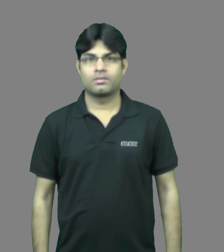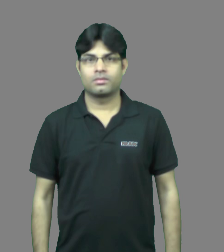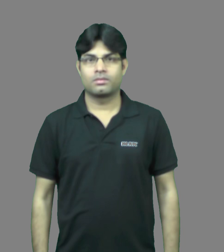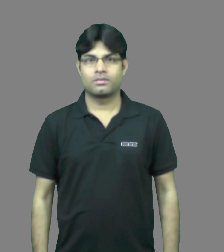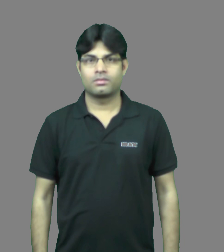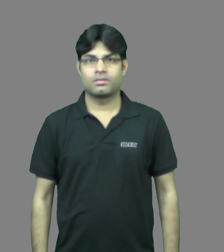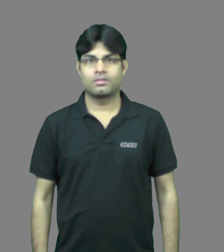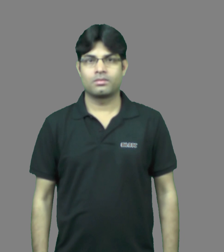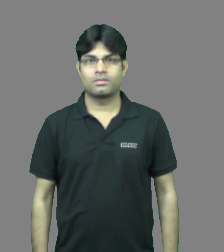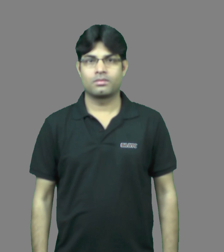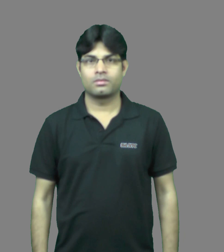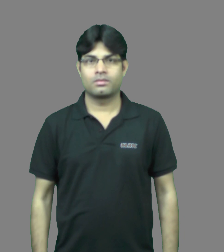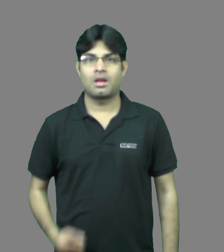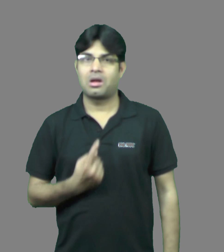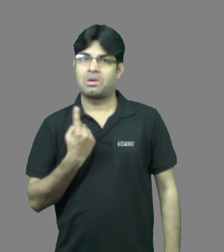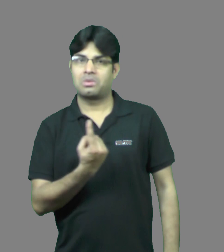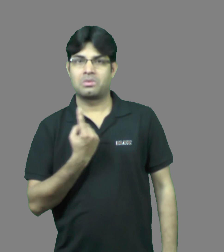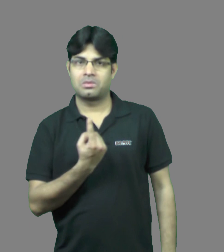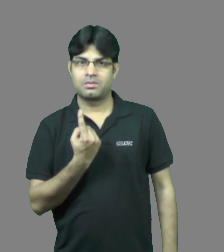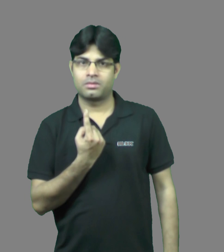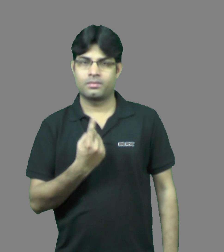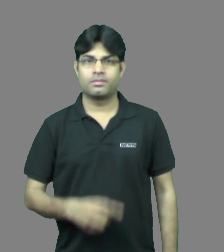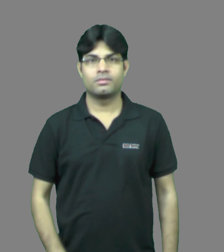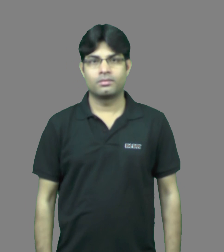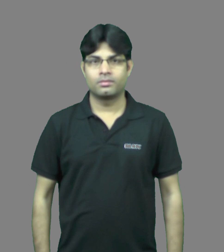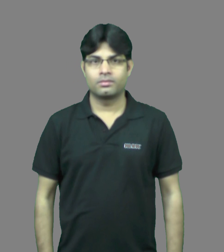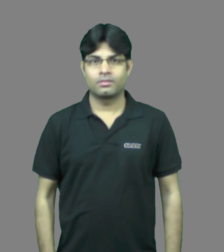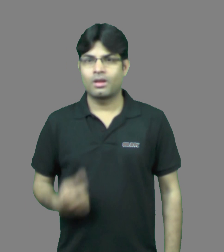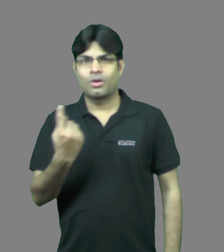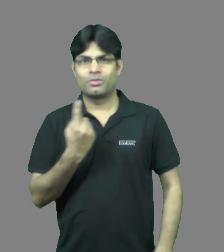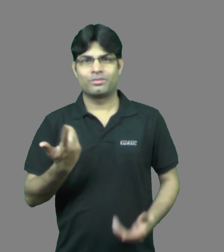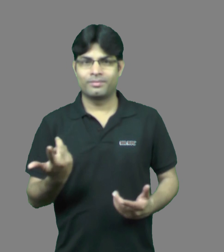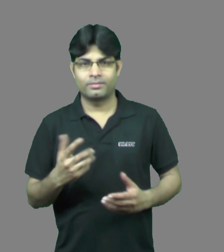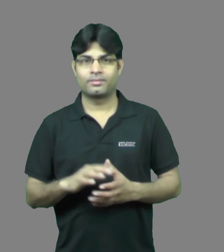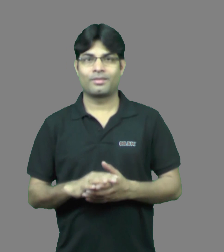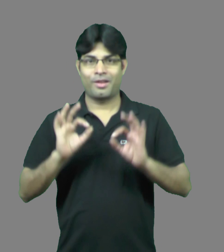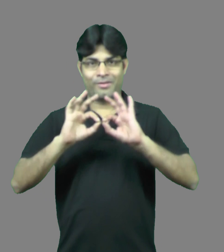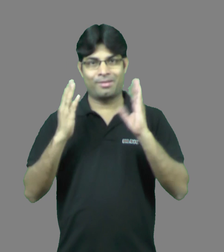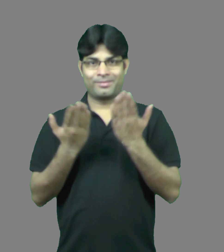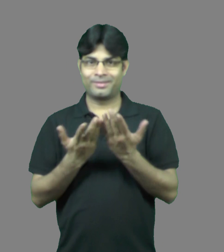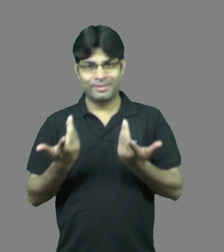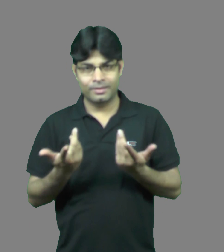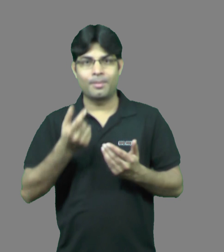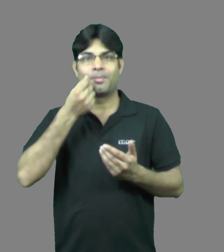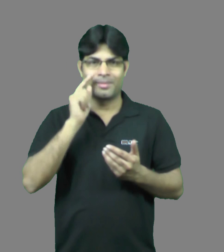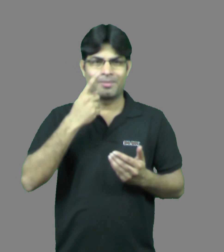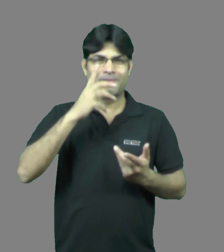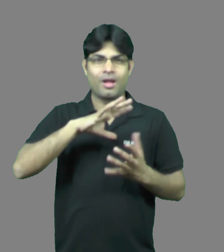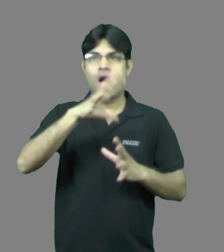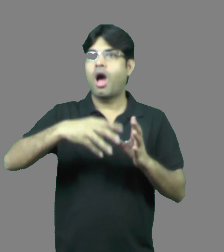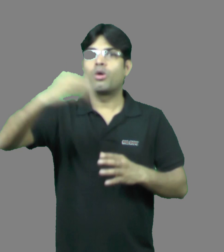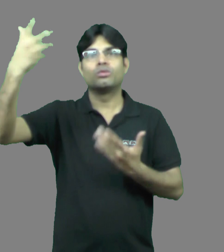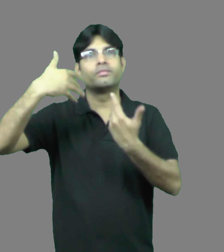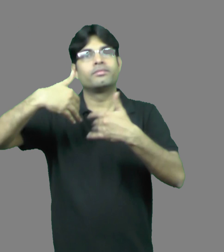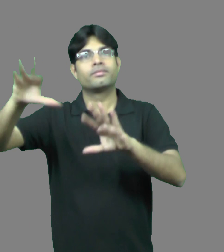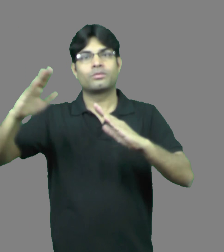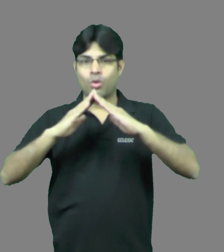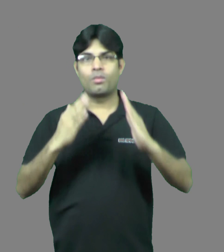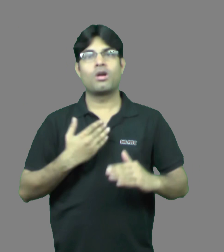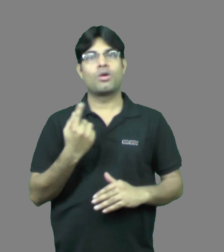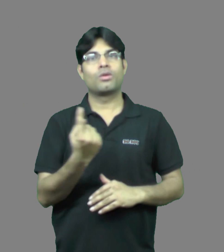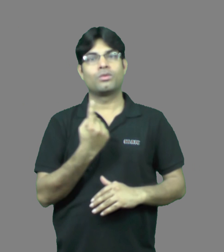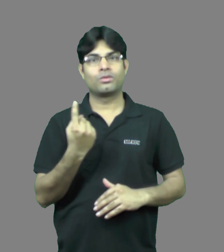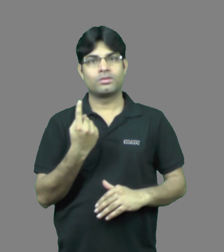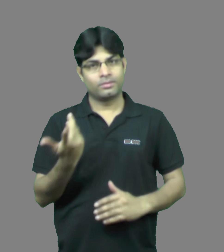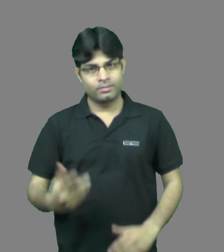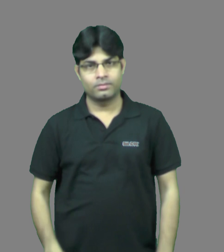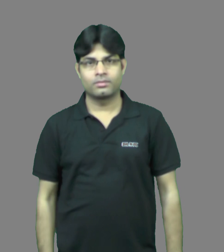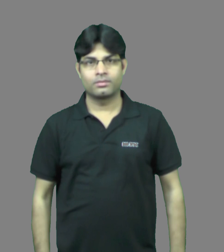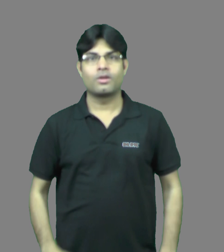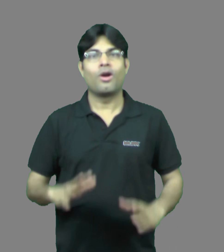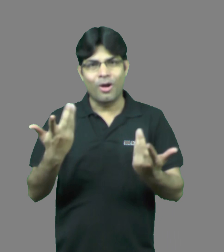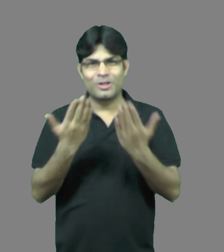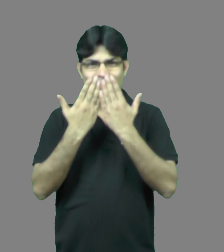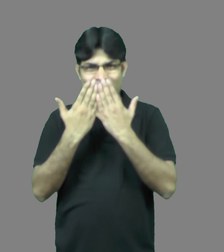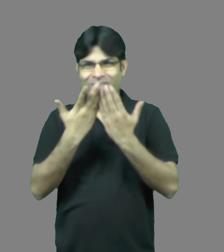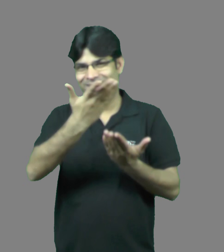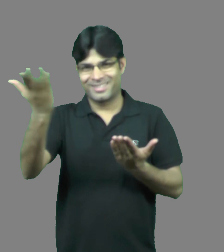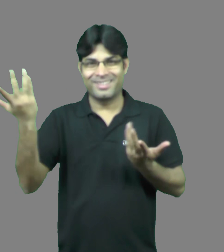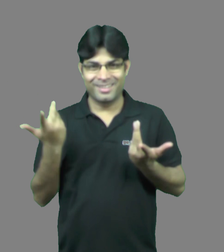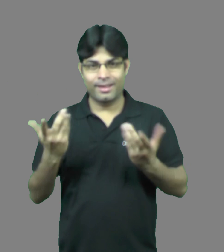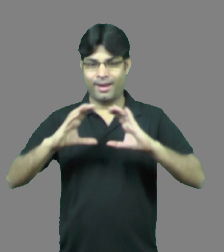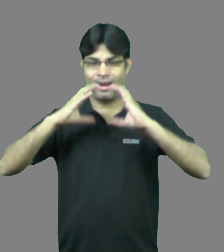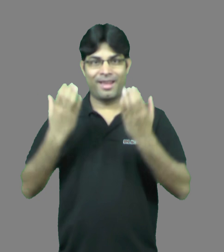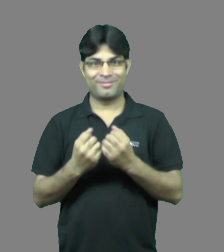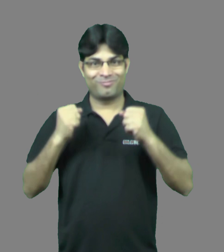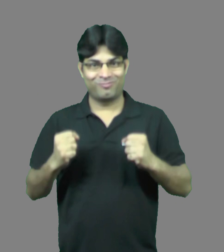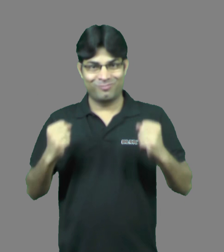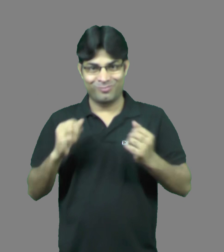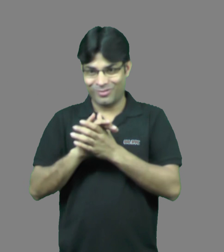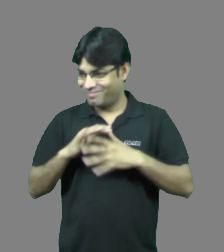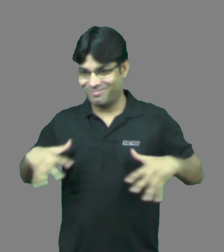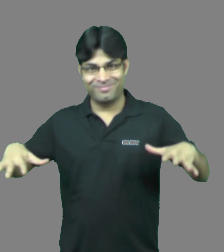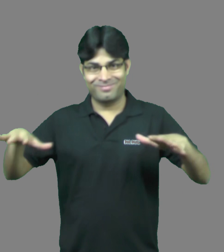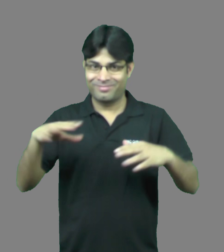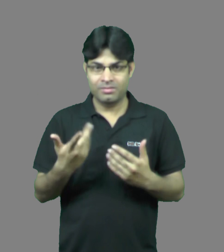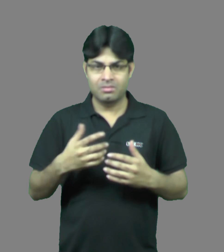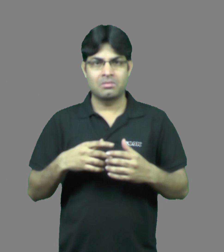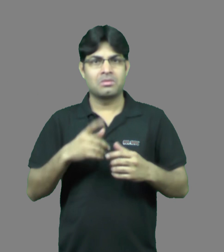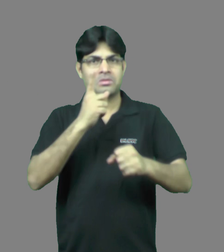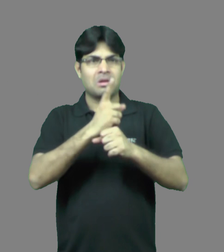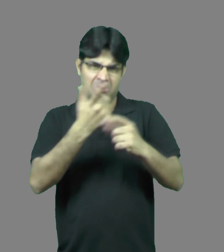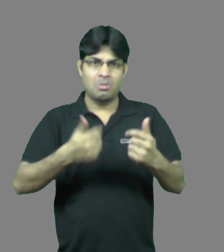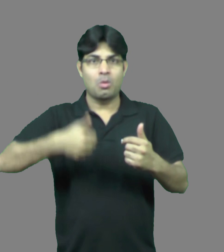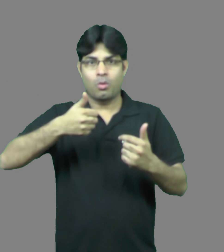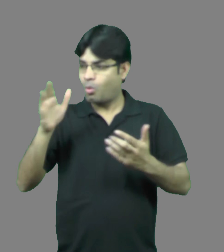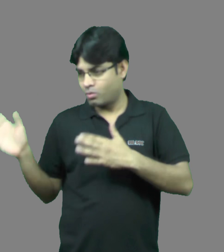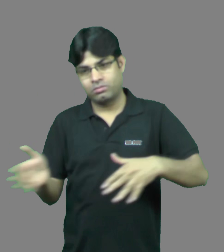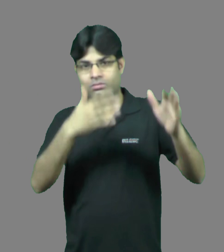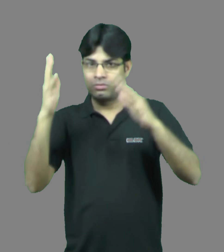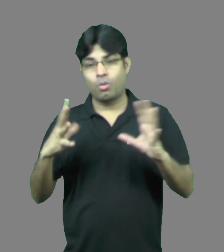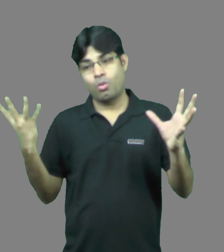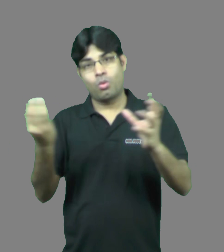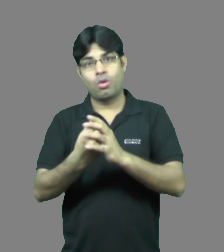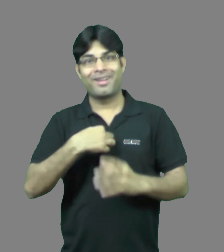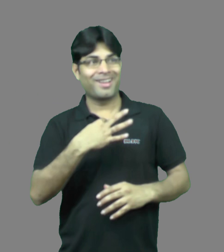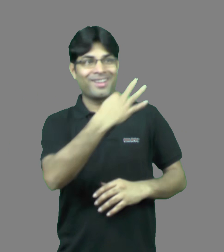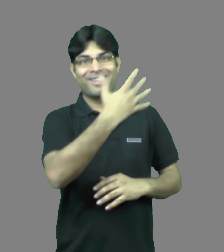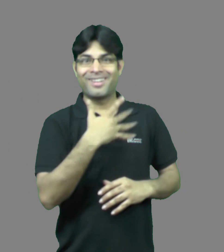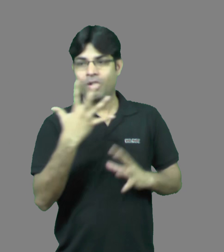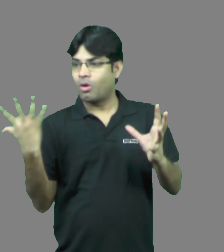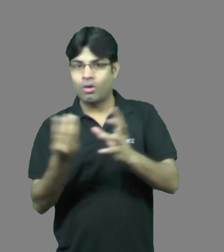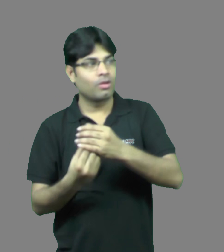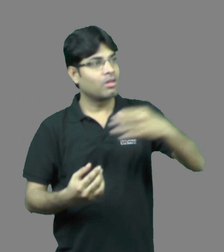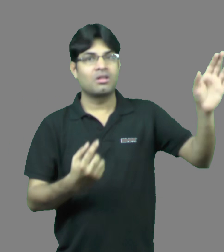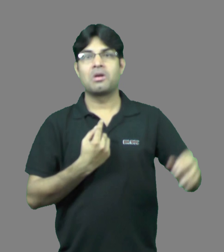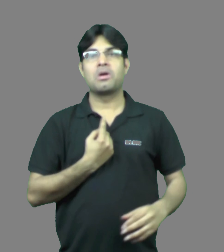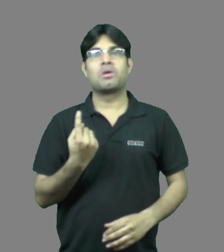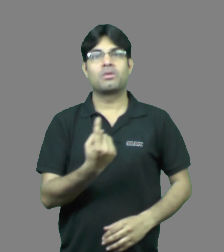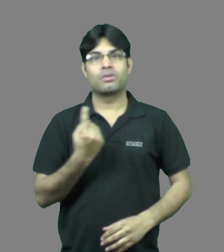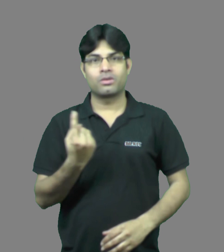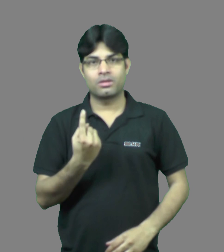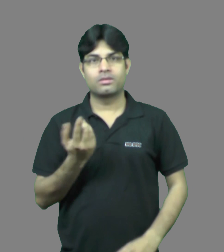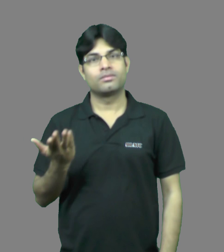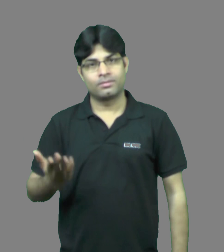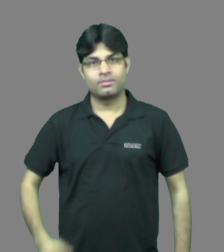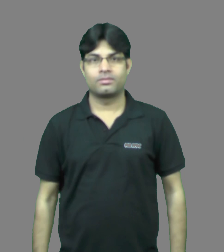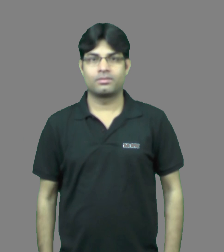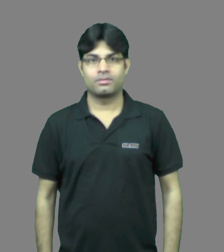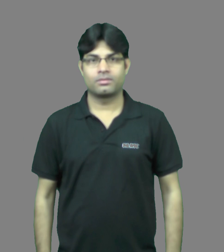Solo